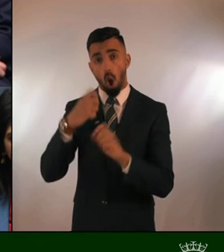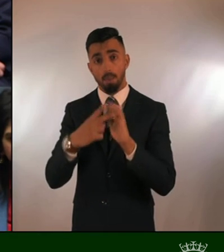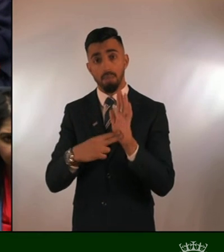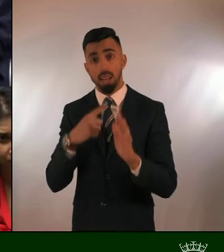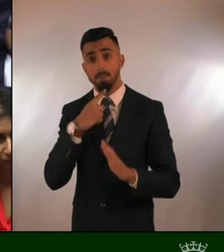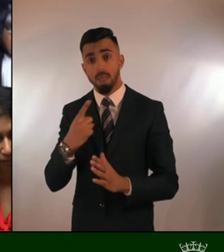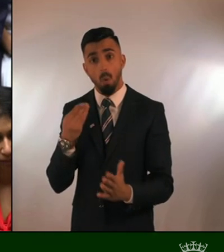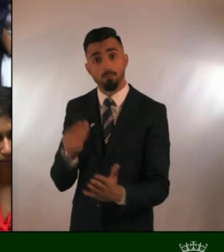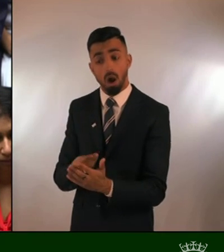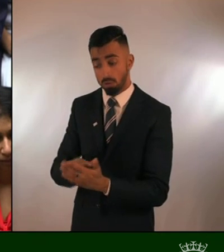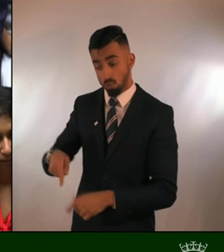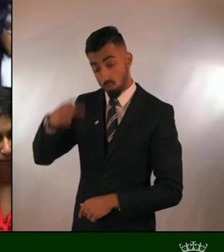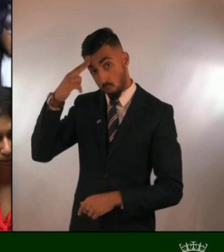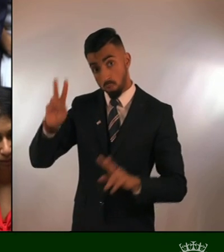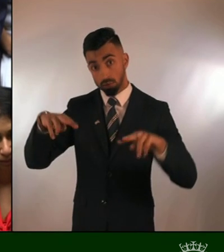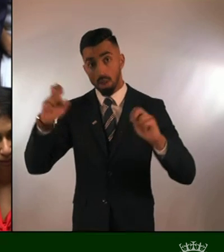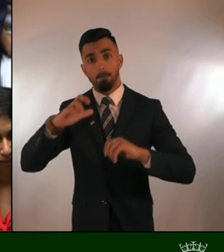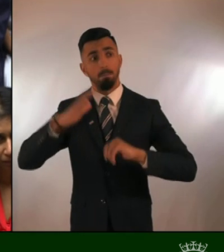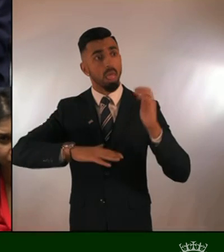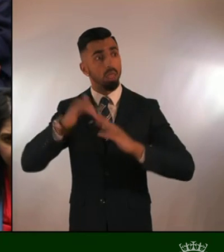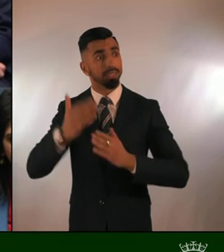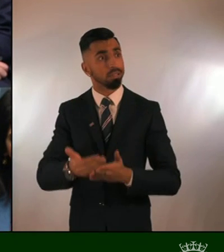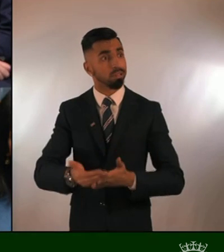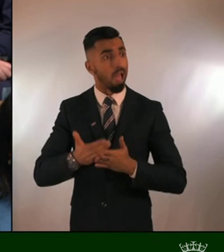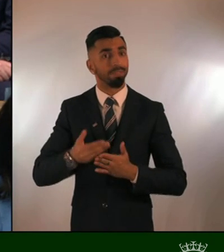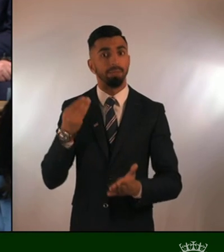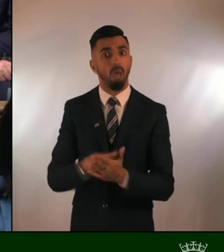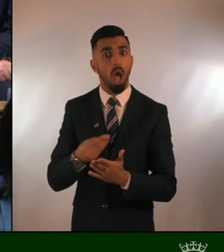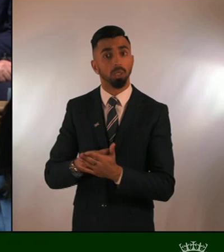That is what the experts have called for.